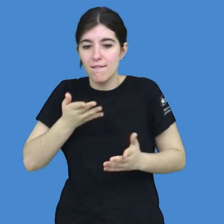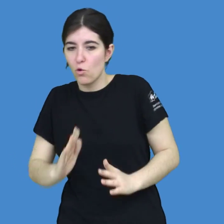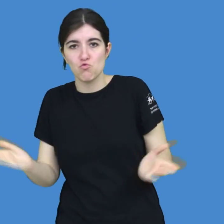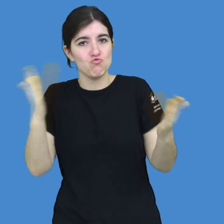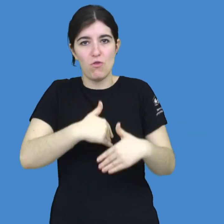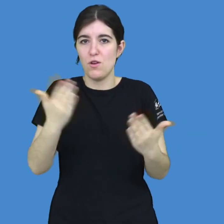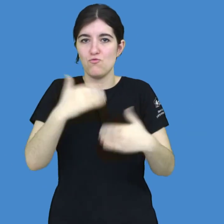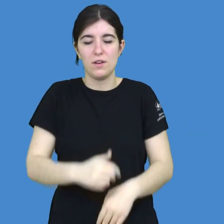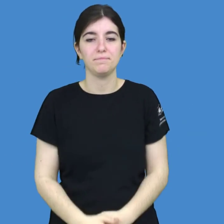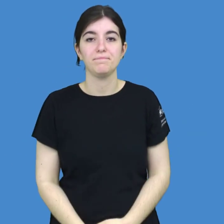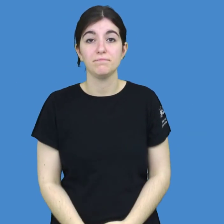haber no